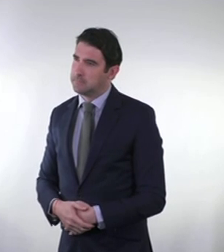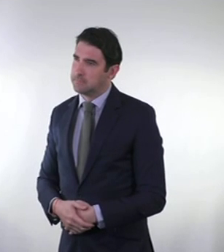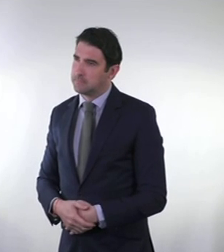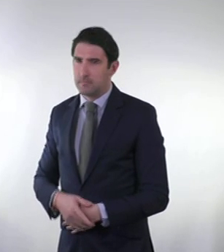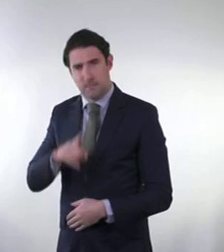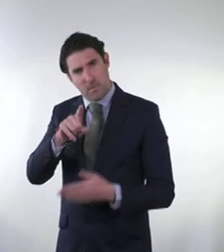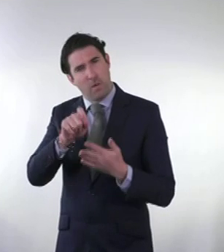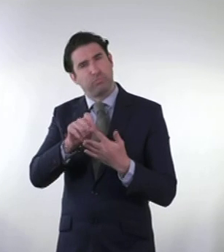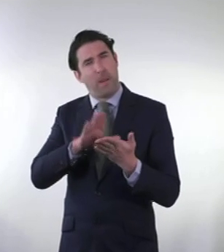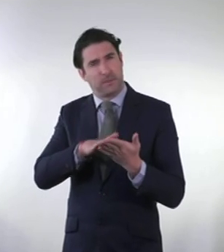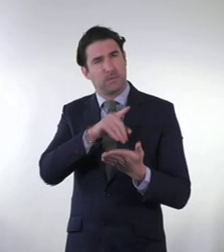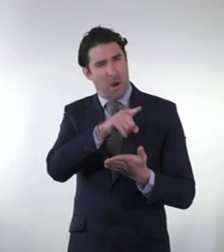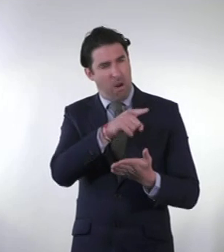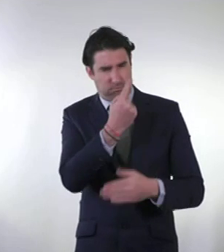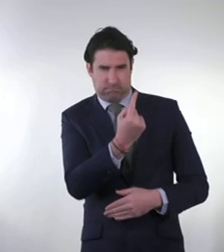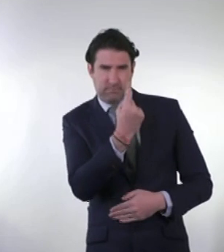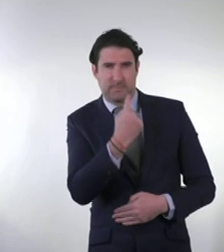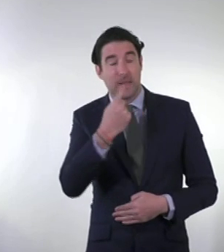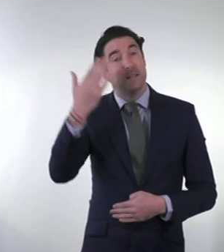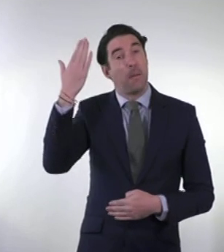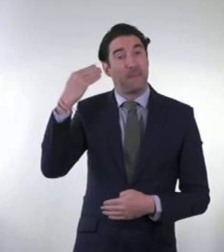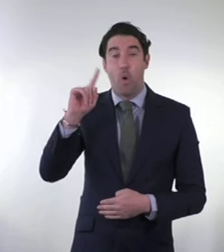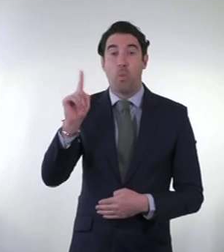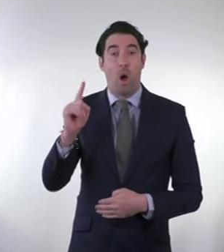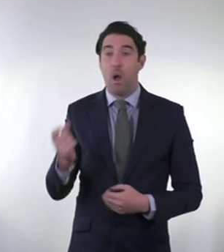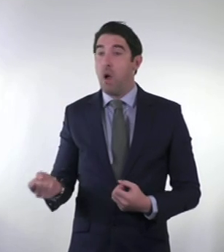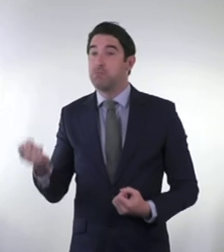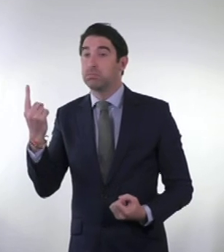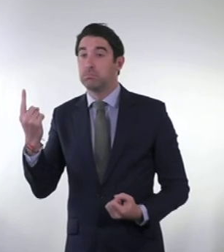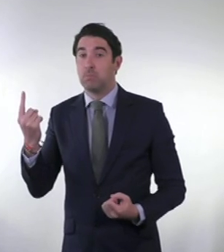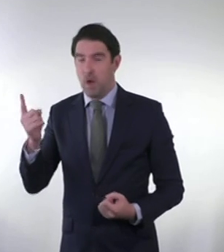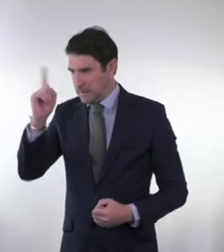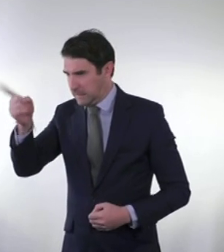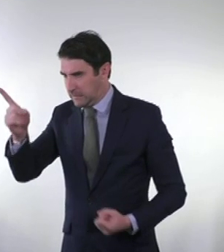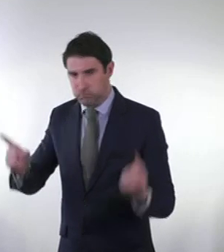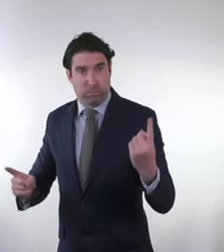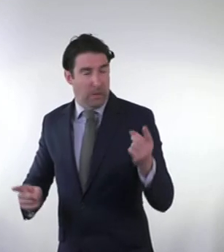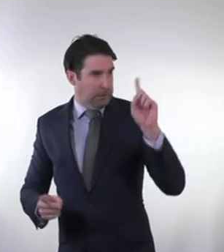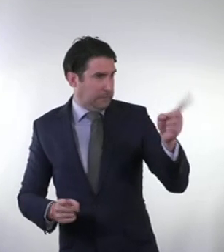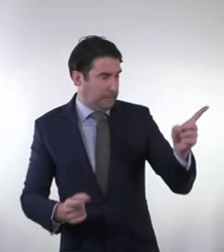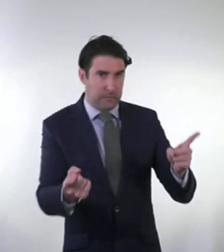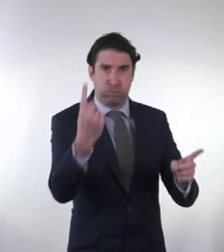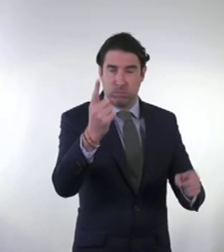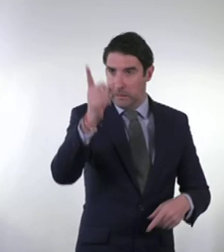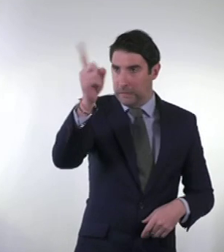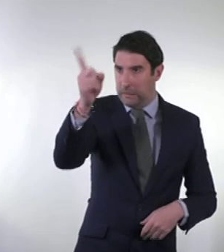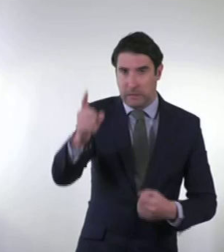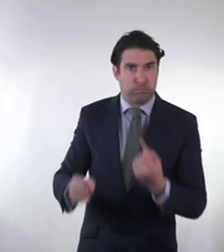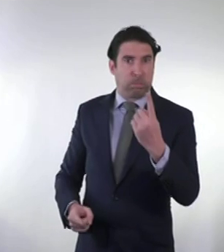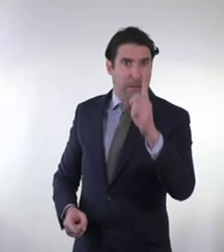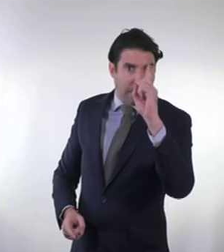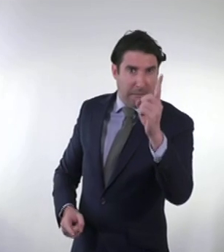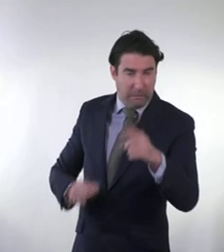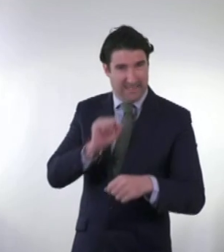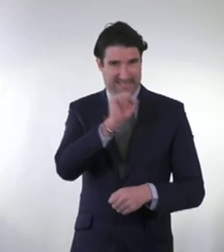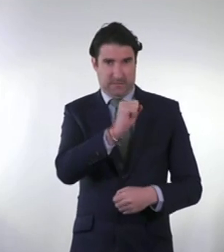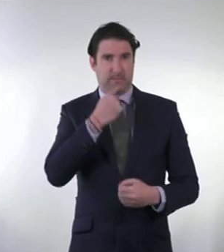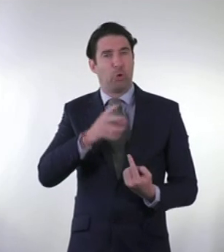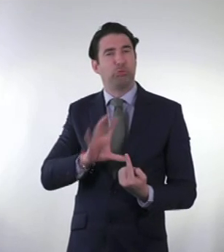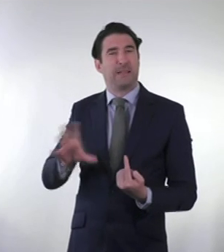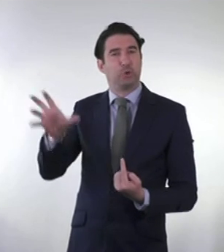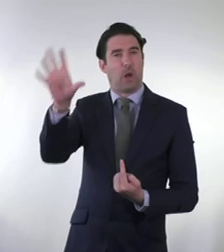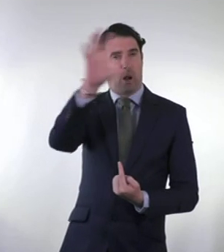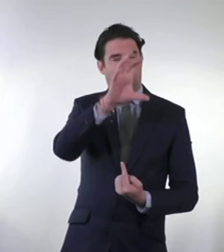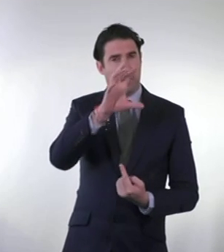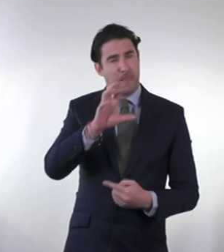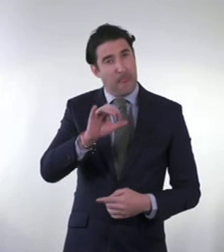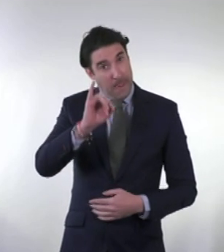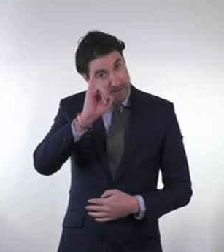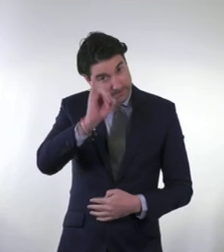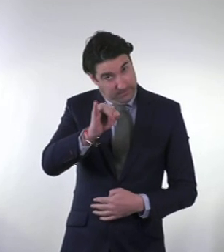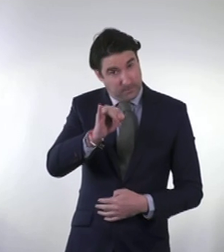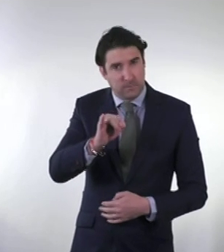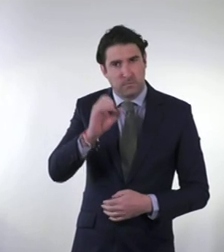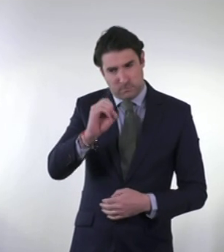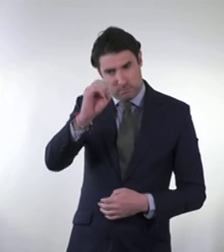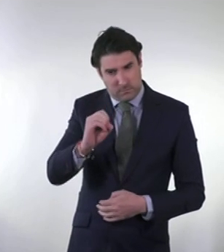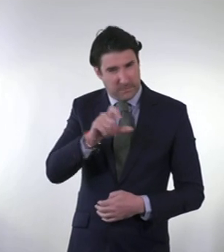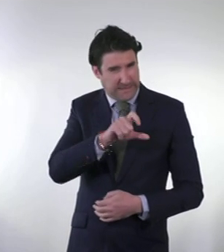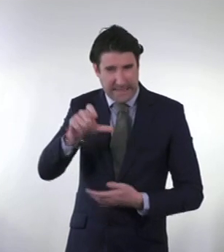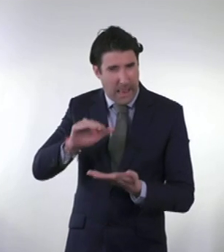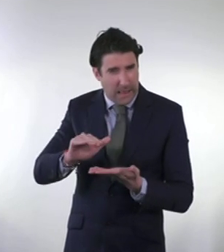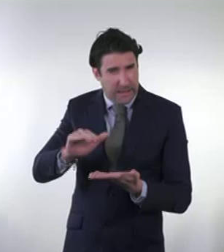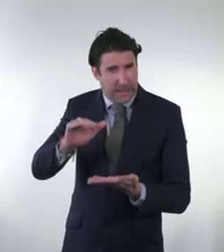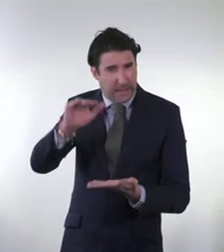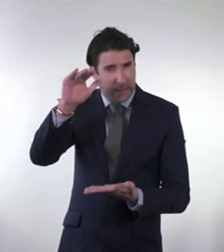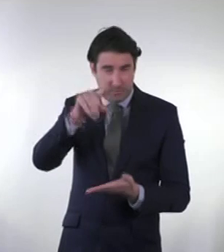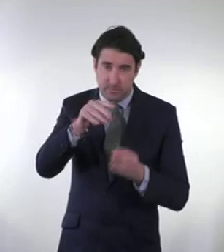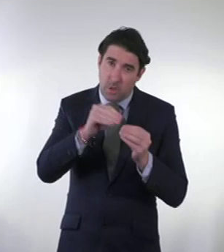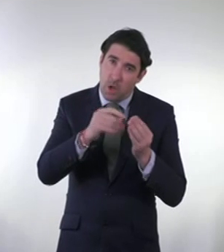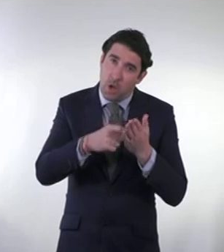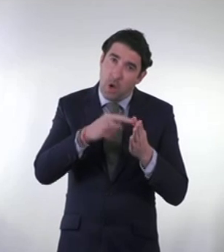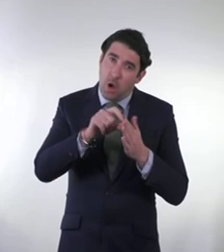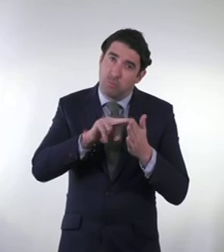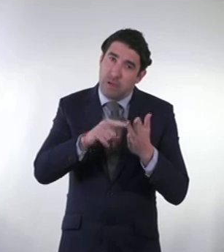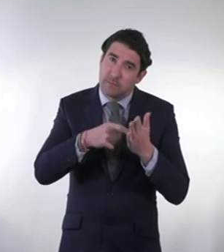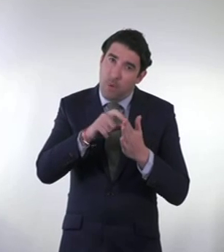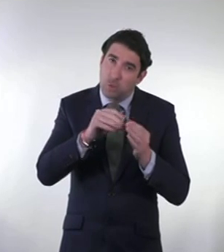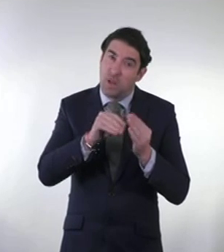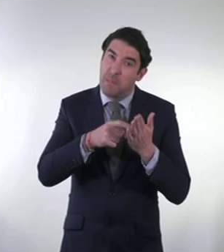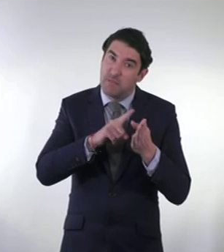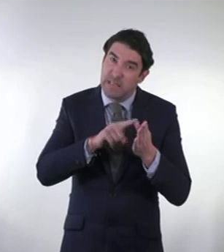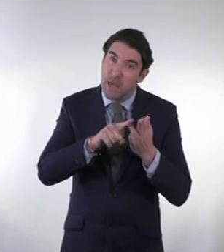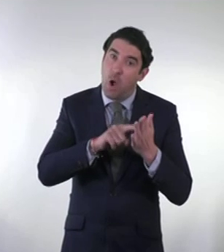That implies that at some stage the mole goes down and restrictions are lifted, but in fact, in some lockdown areas infection rates are still going up, and in towns such as Bradford, Bury and Oldham restrictions have now been in place for months.